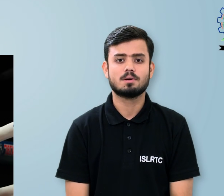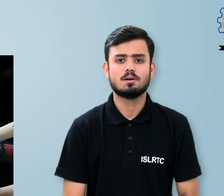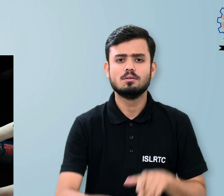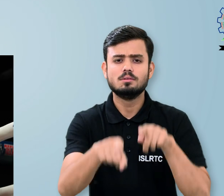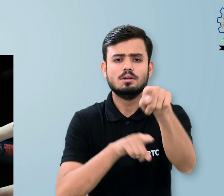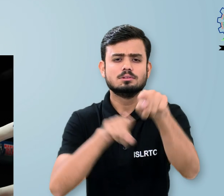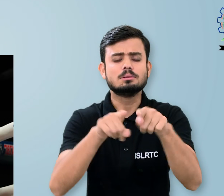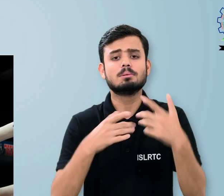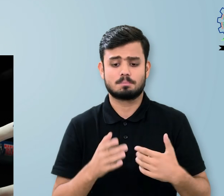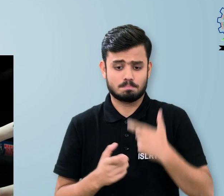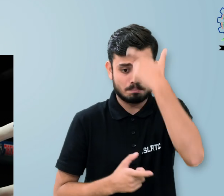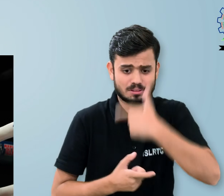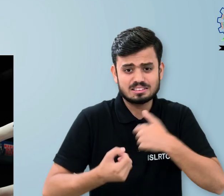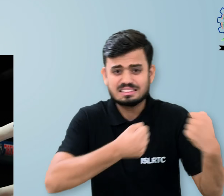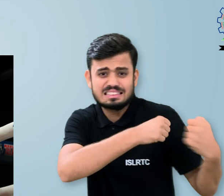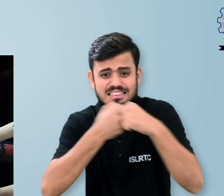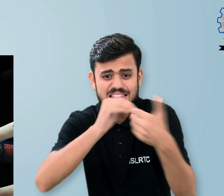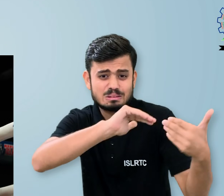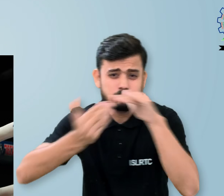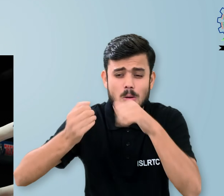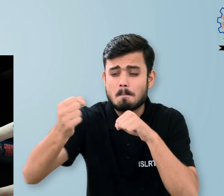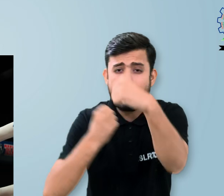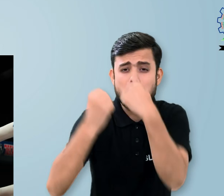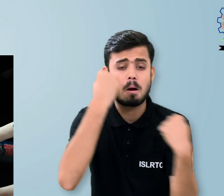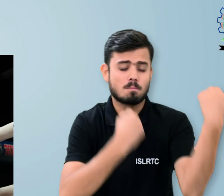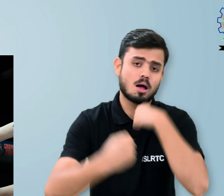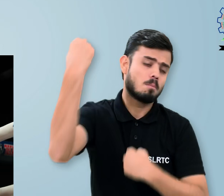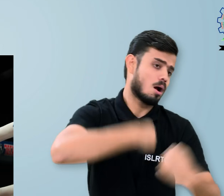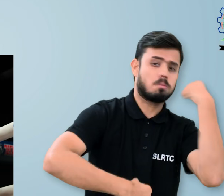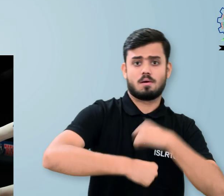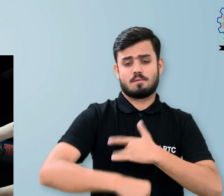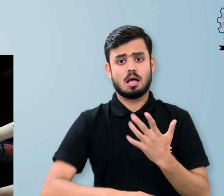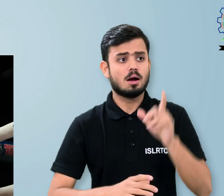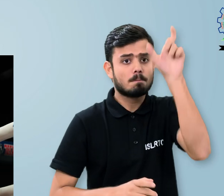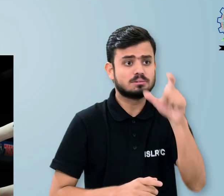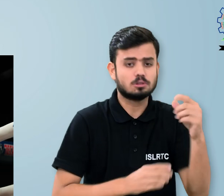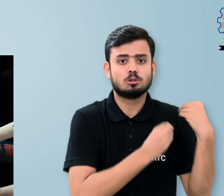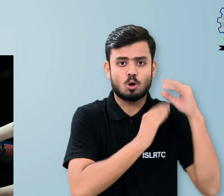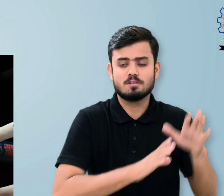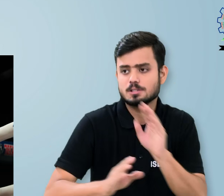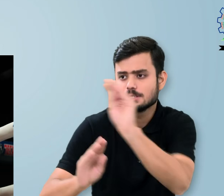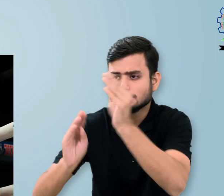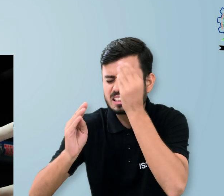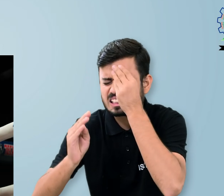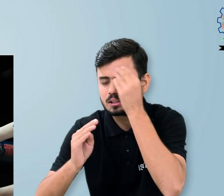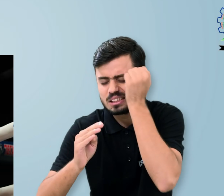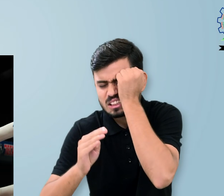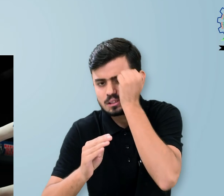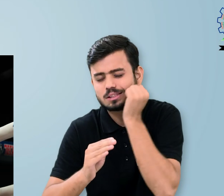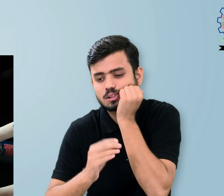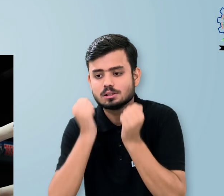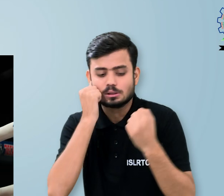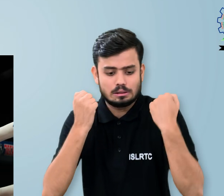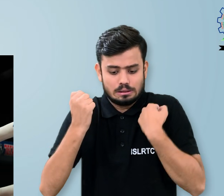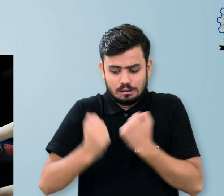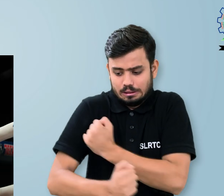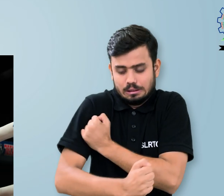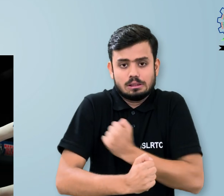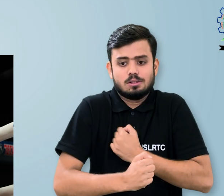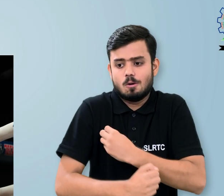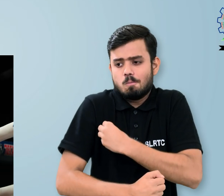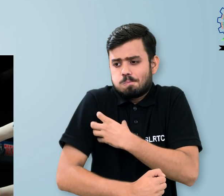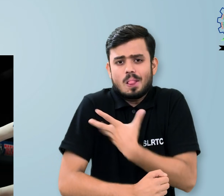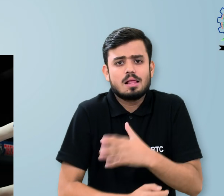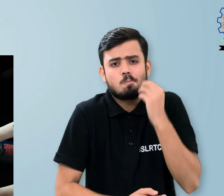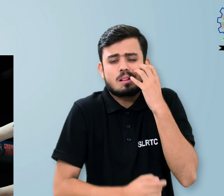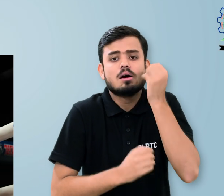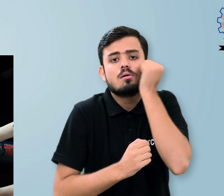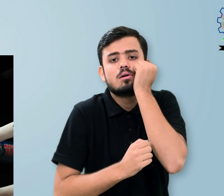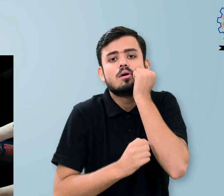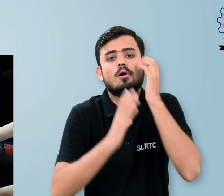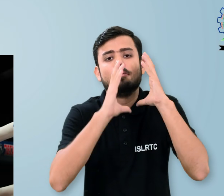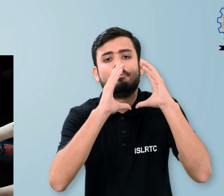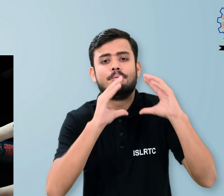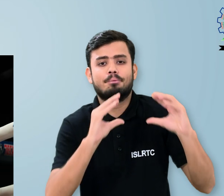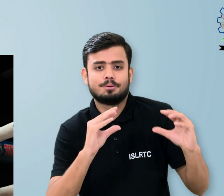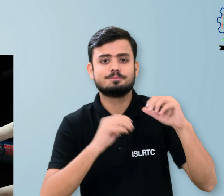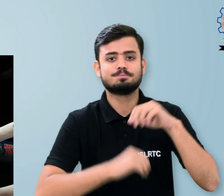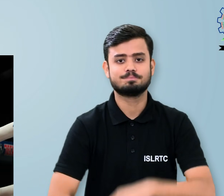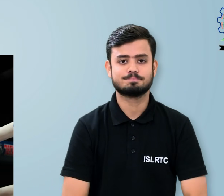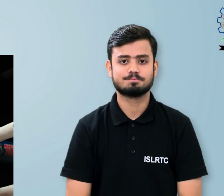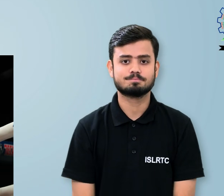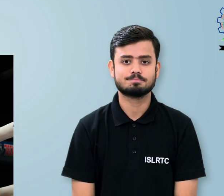The individual in the corner who is responsible for controlling any cuts, abrasions, or swelling that could negatively impact a fighter's ability to perform or continue to fight.